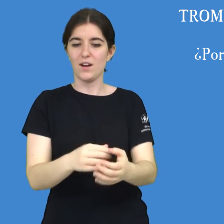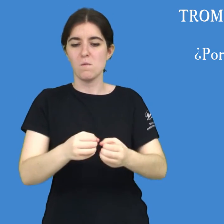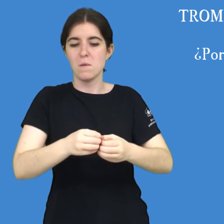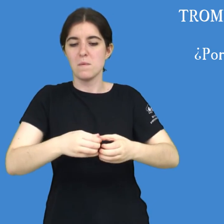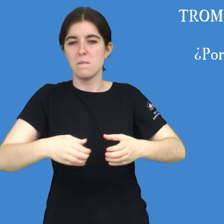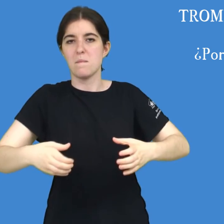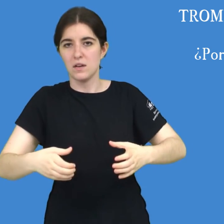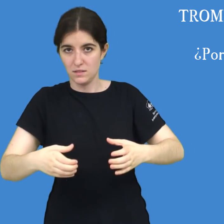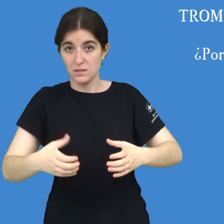incrementar